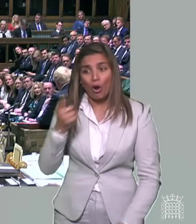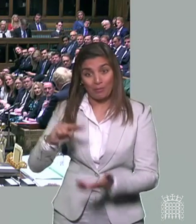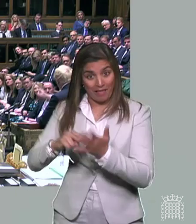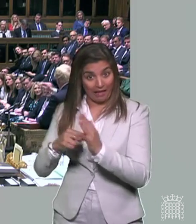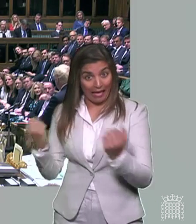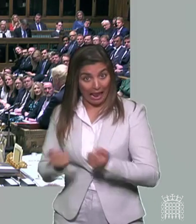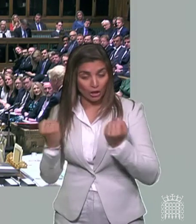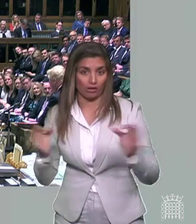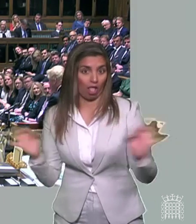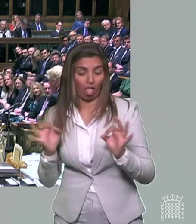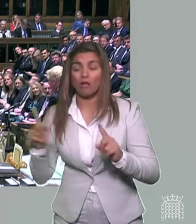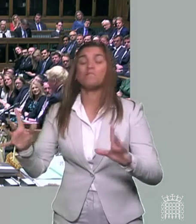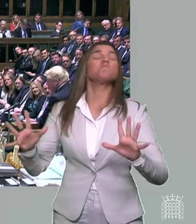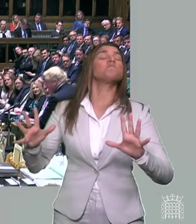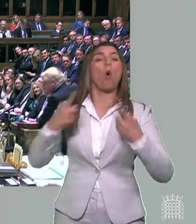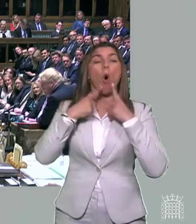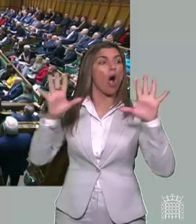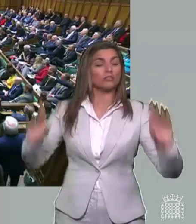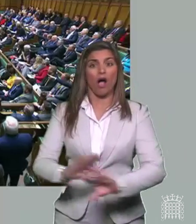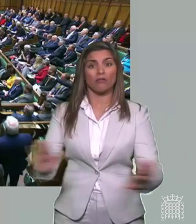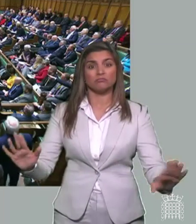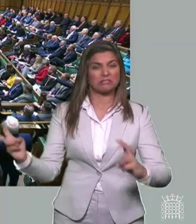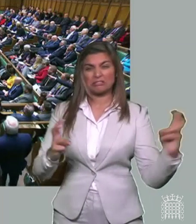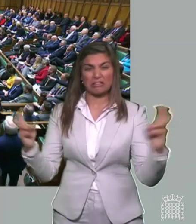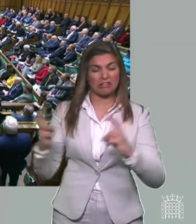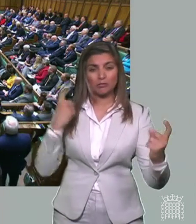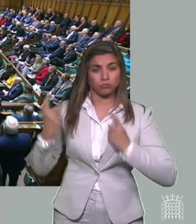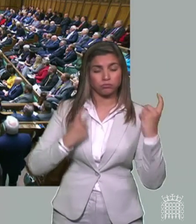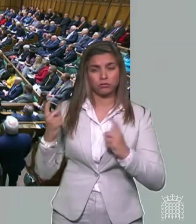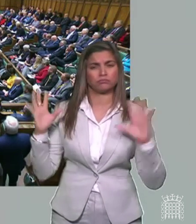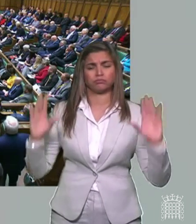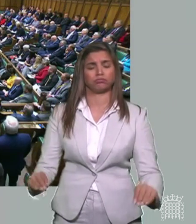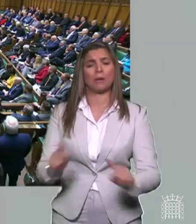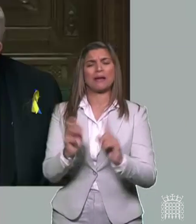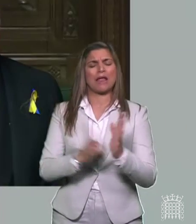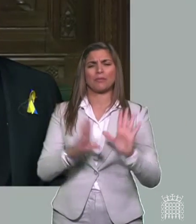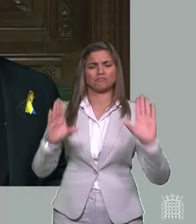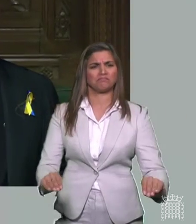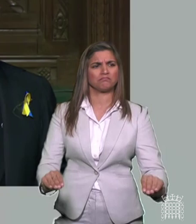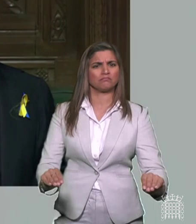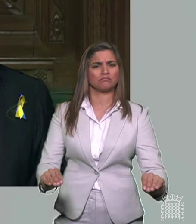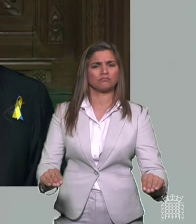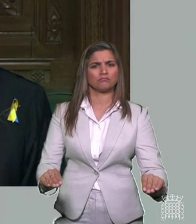And they have no plans to fix the economy.